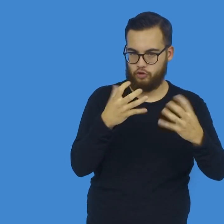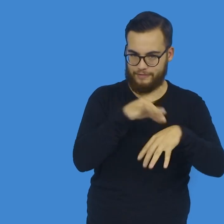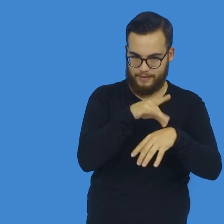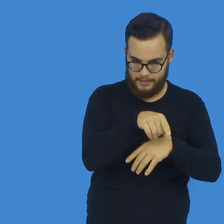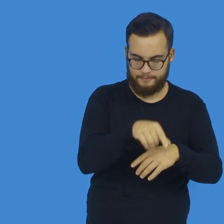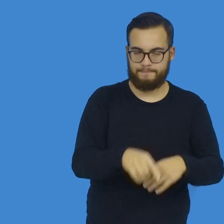enfermo